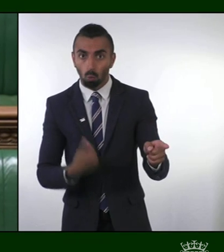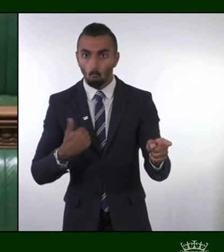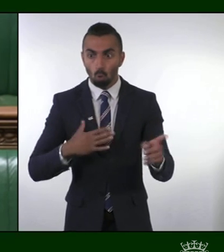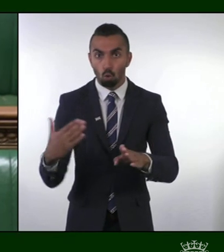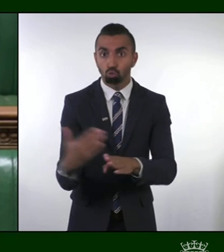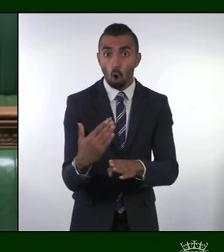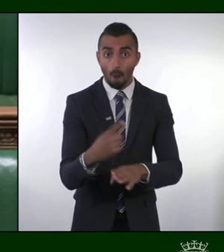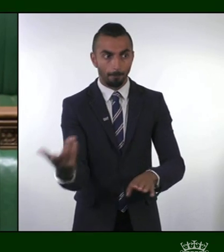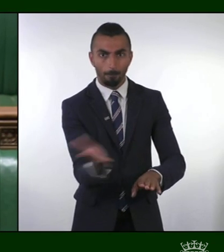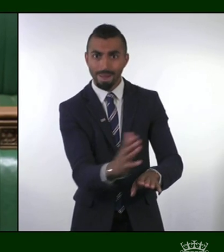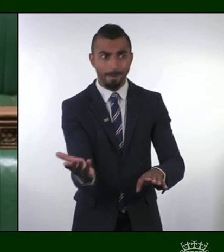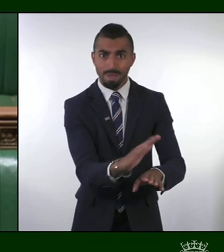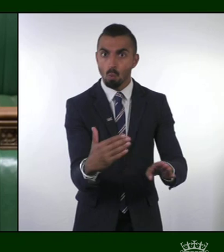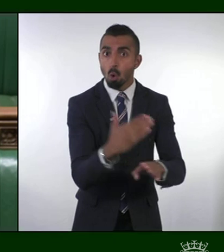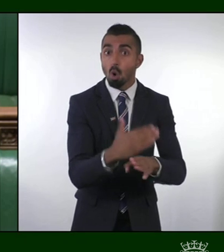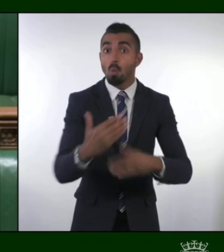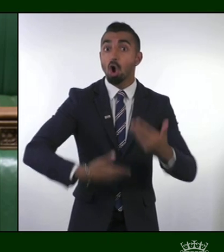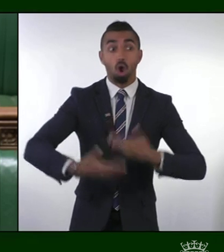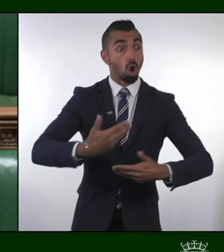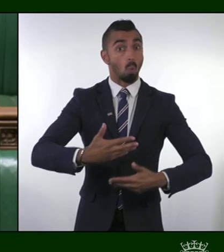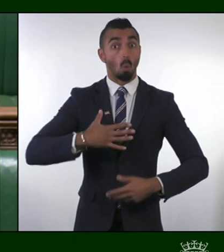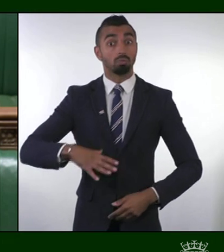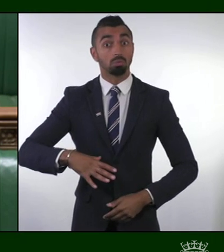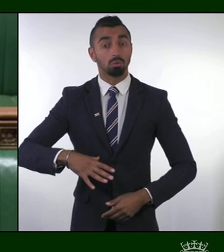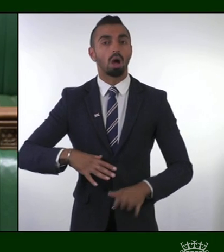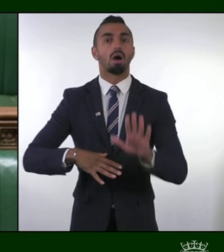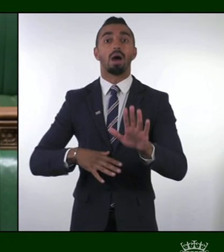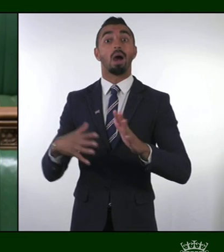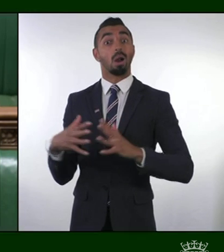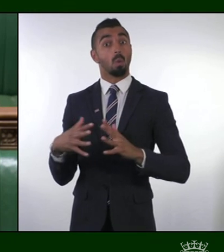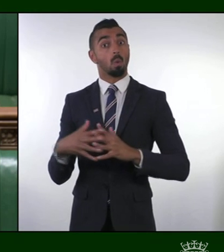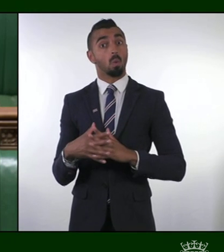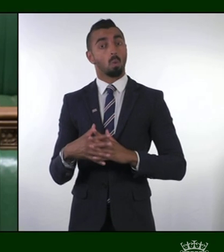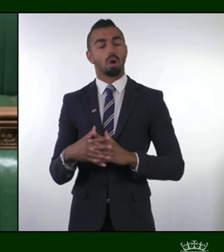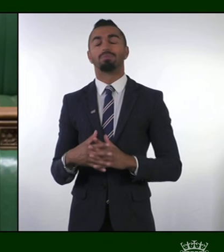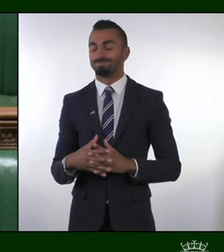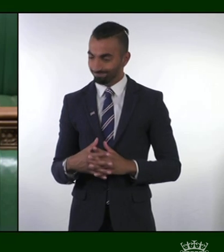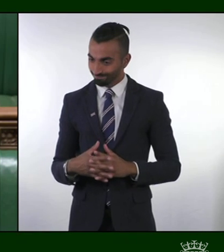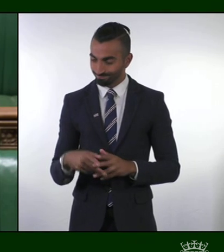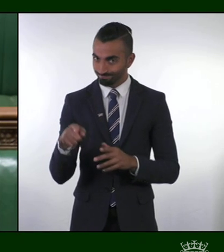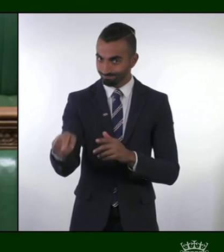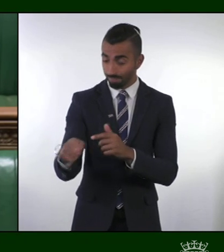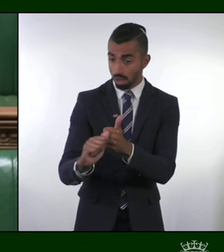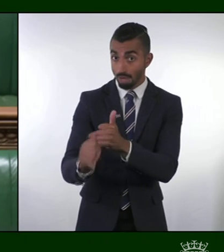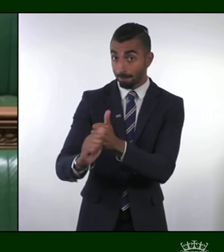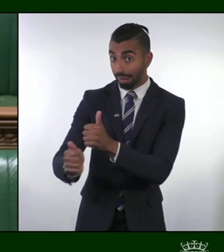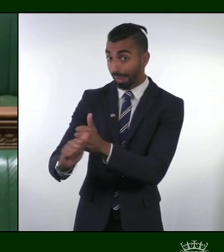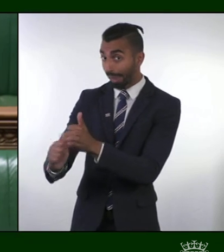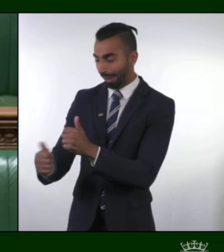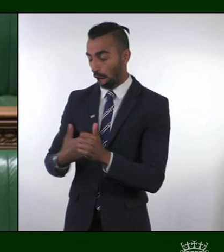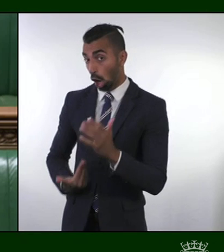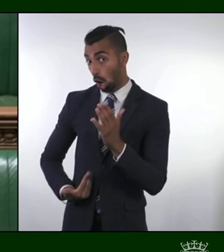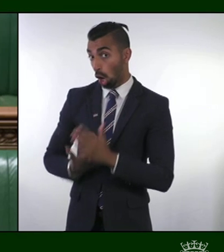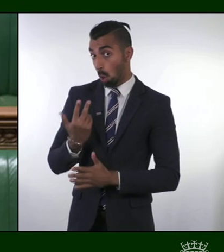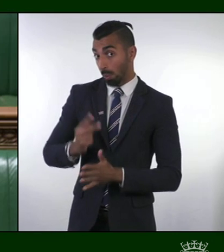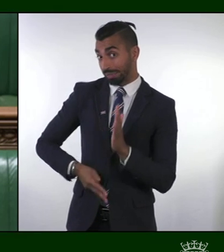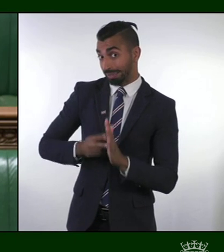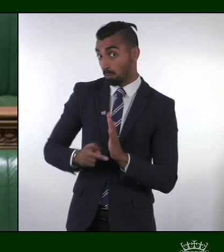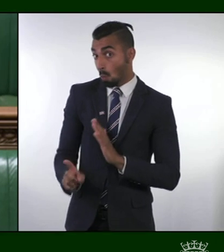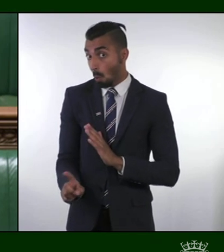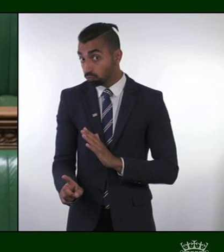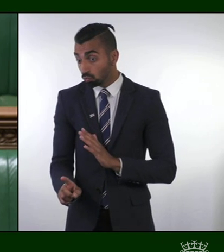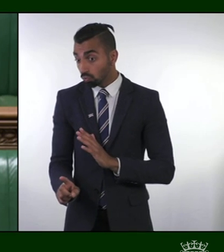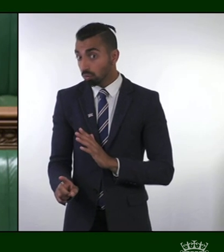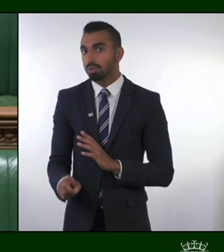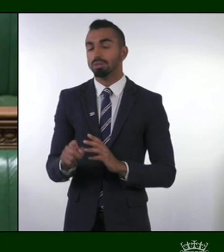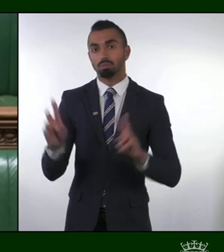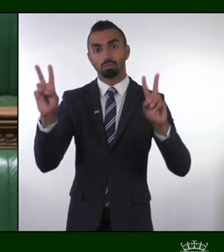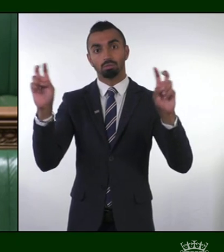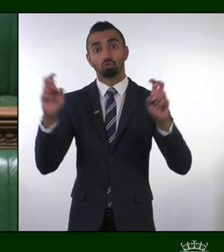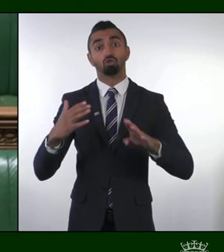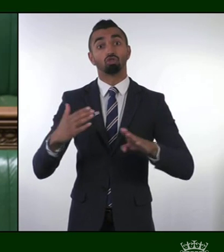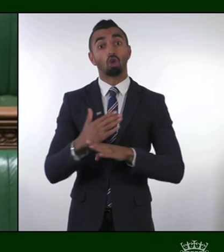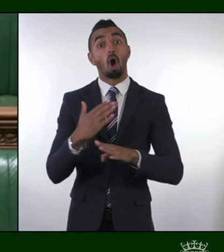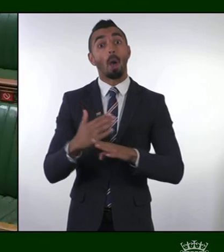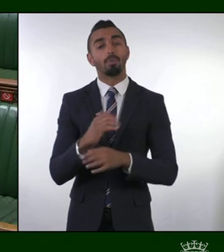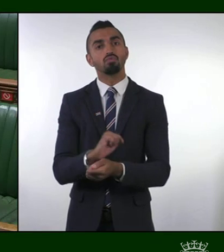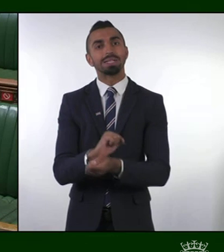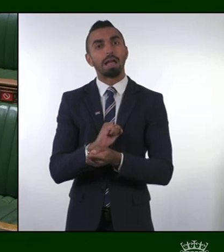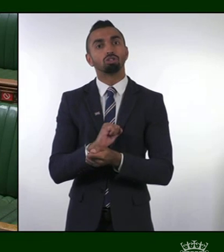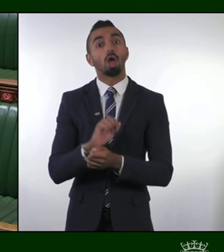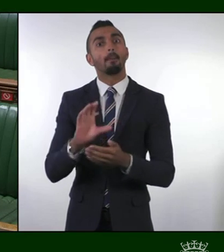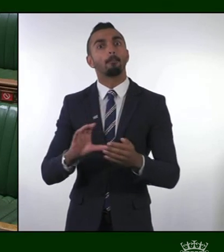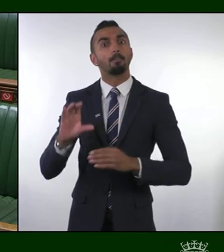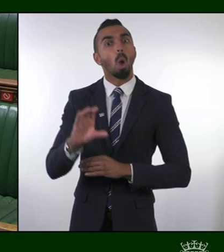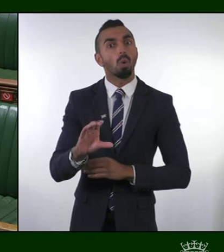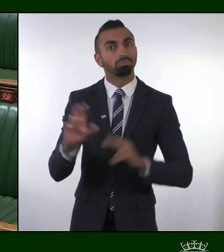So, today, we are introducing a new policy to reward and incentivise employers who successfully bring furloughed staff back—a new job retention bonus.